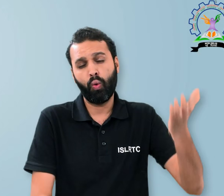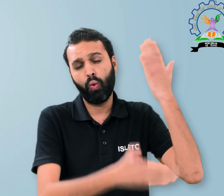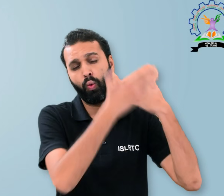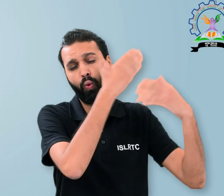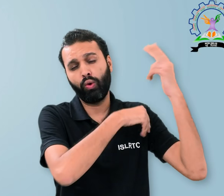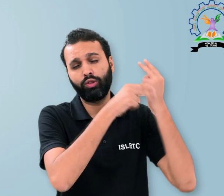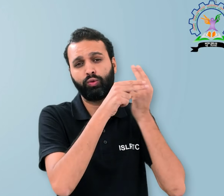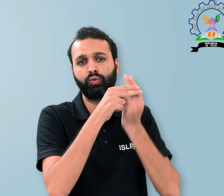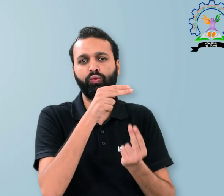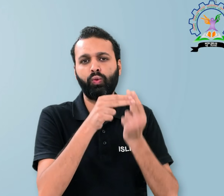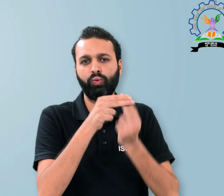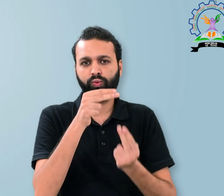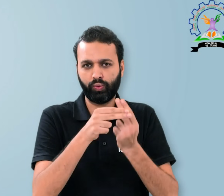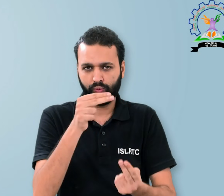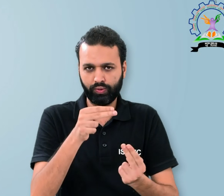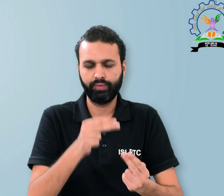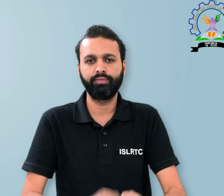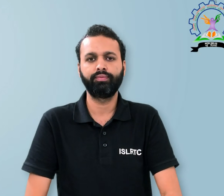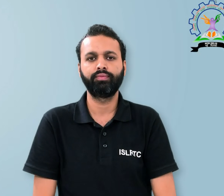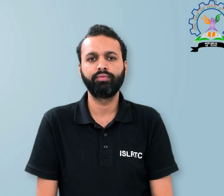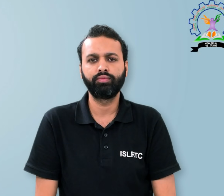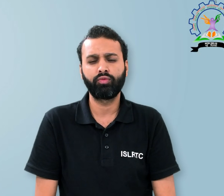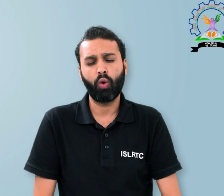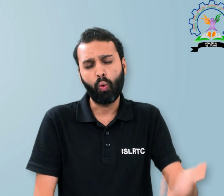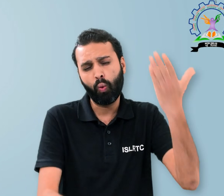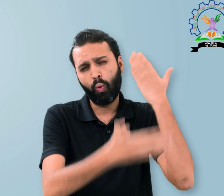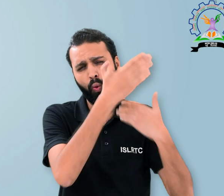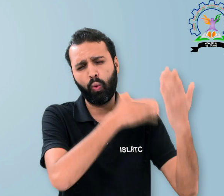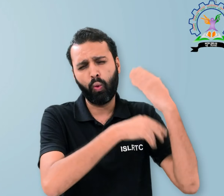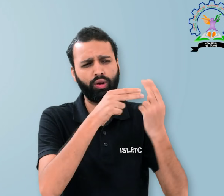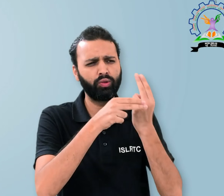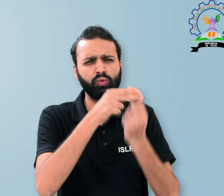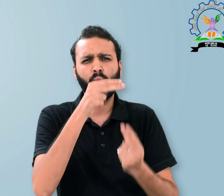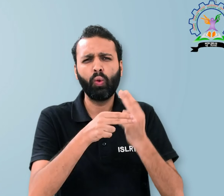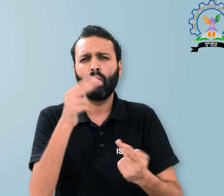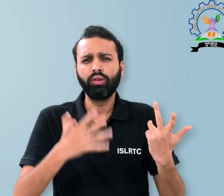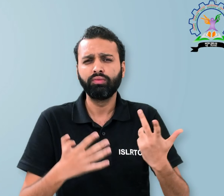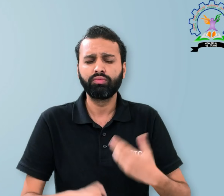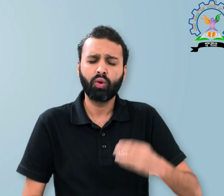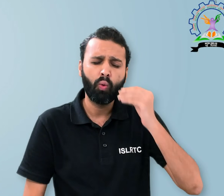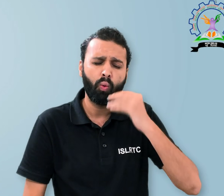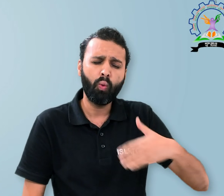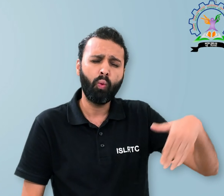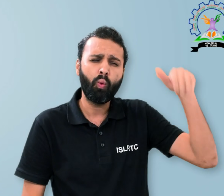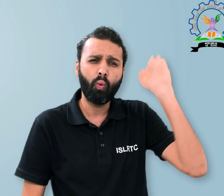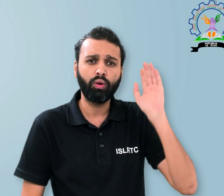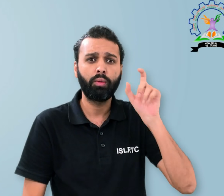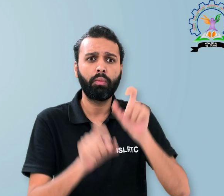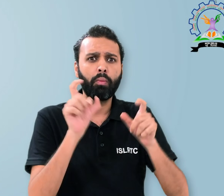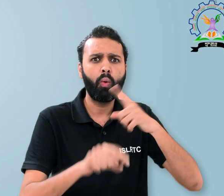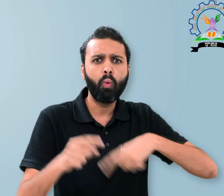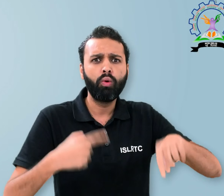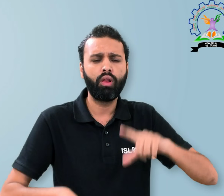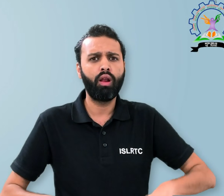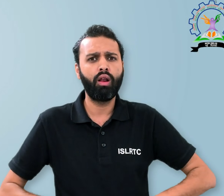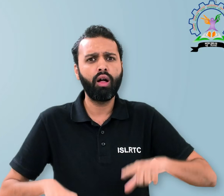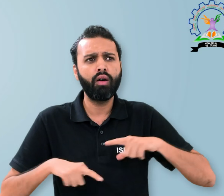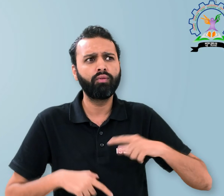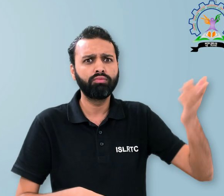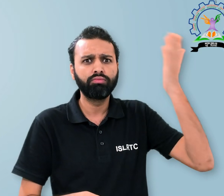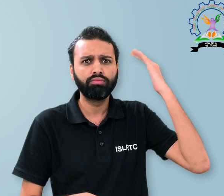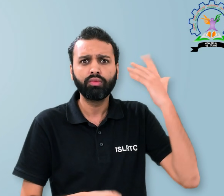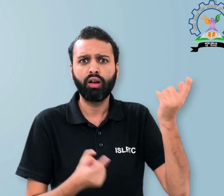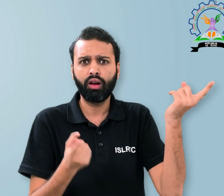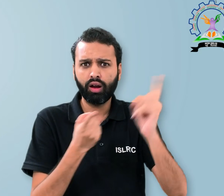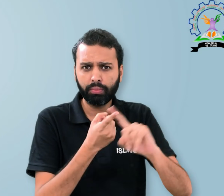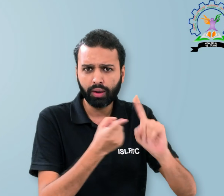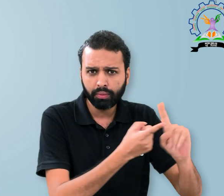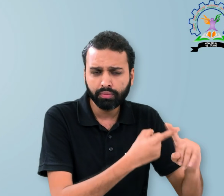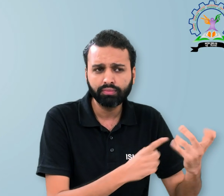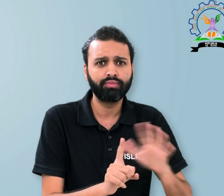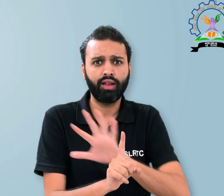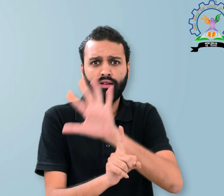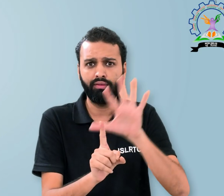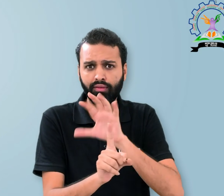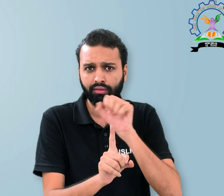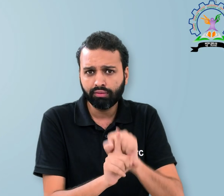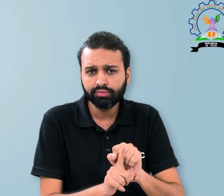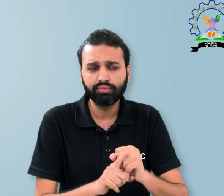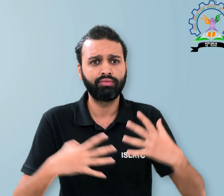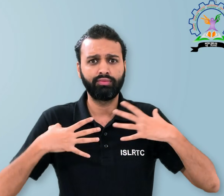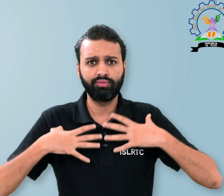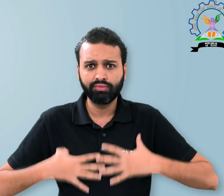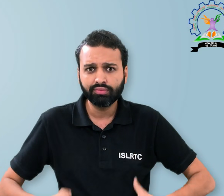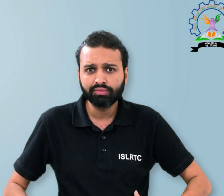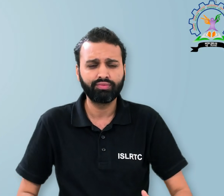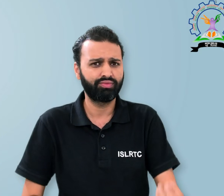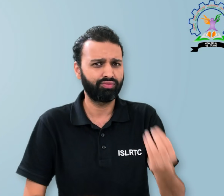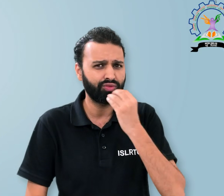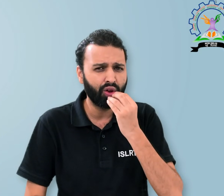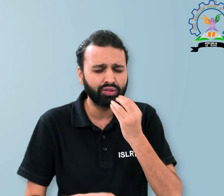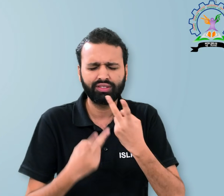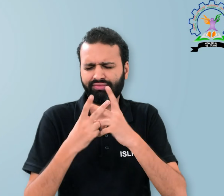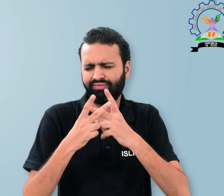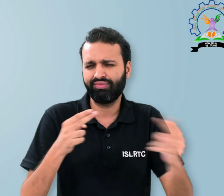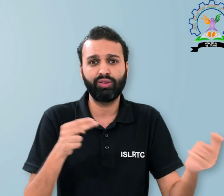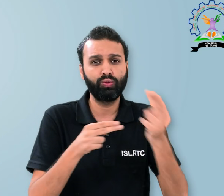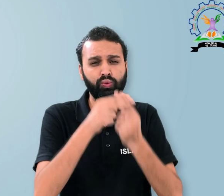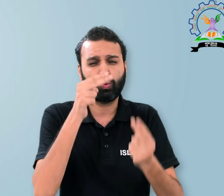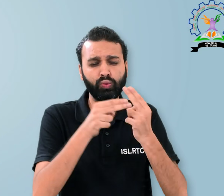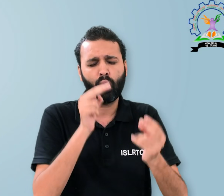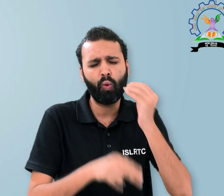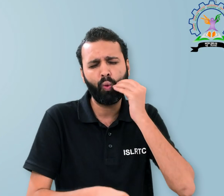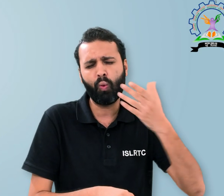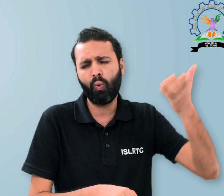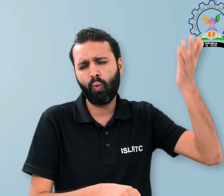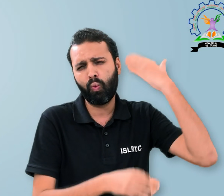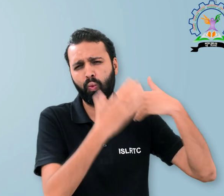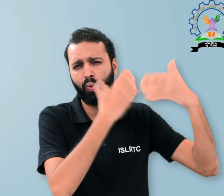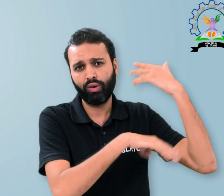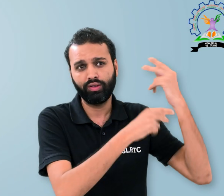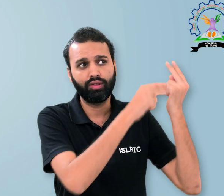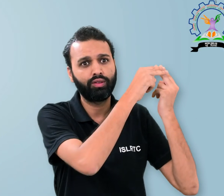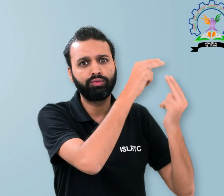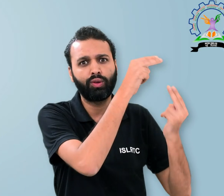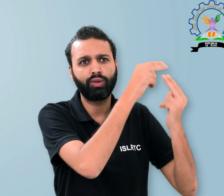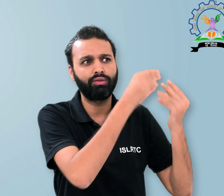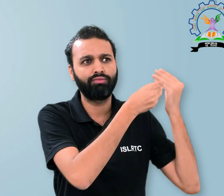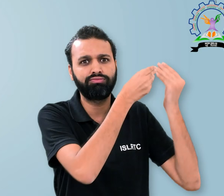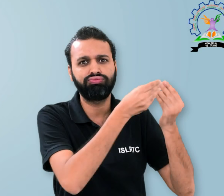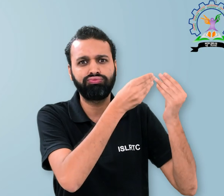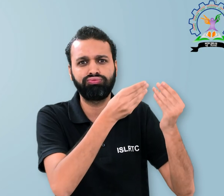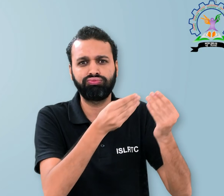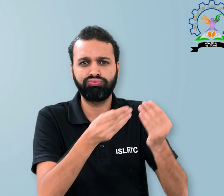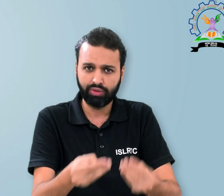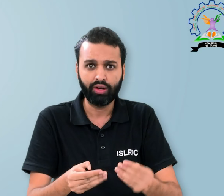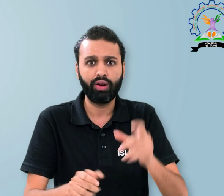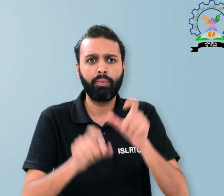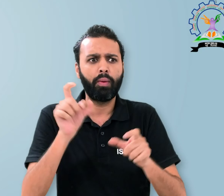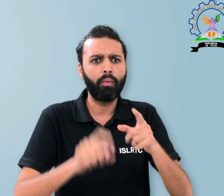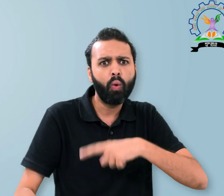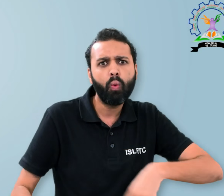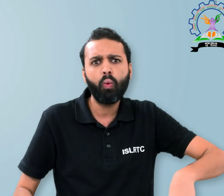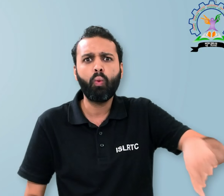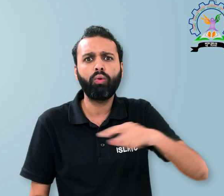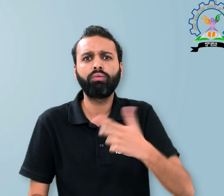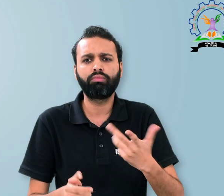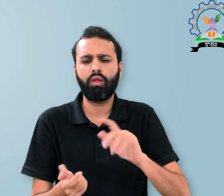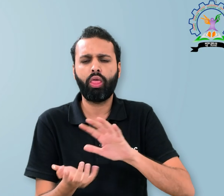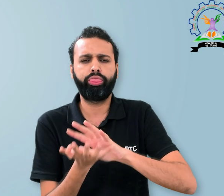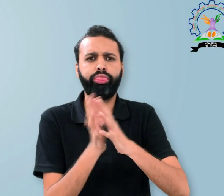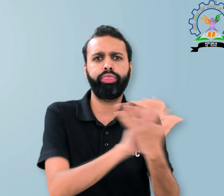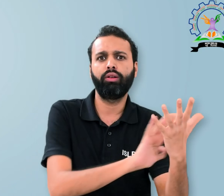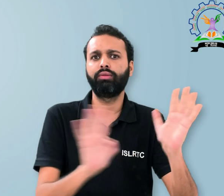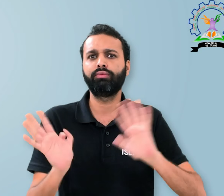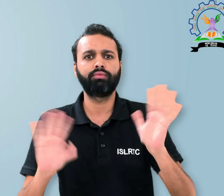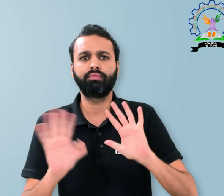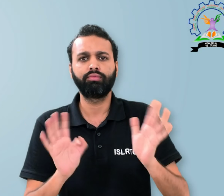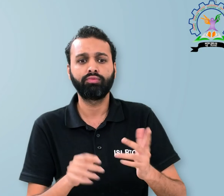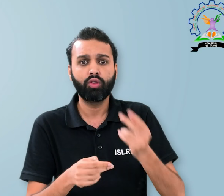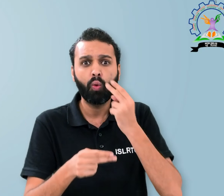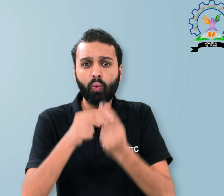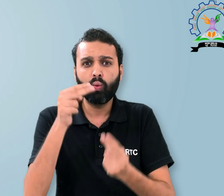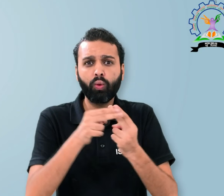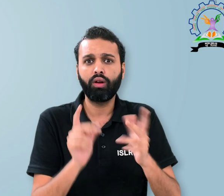Myth A myth is a traditional story, often involving supernatural beings or events, that explains the early history of a people or a natural or social phenomenon.